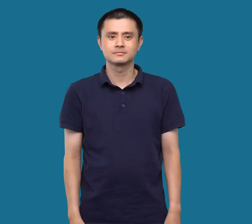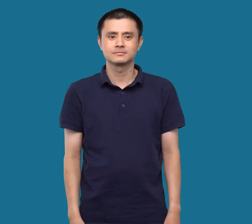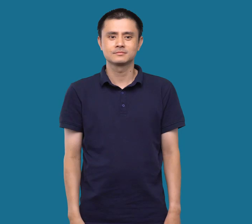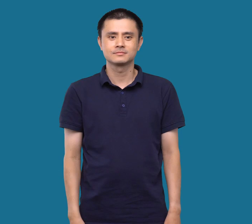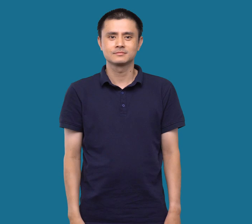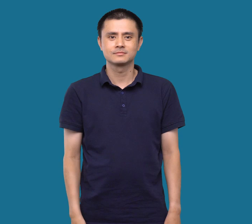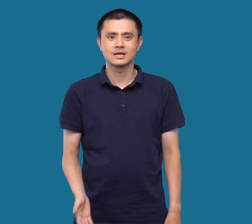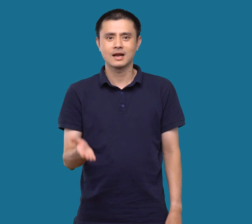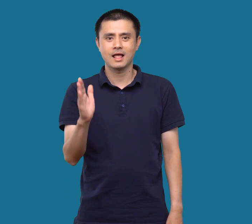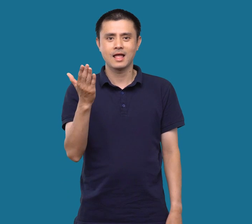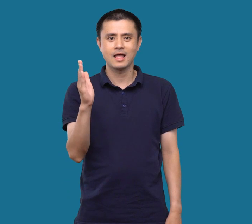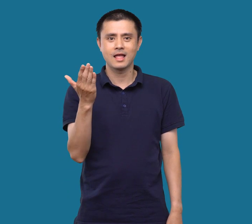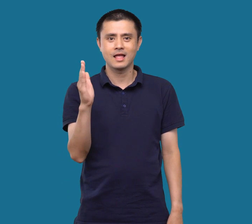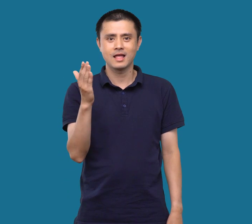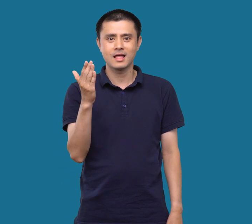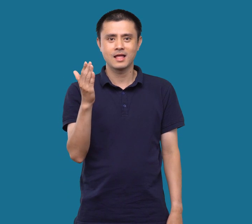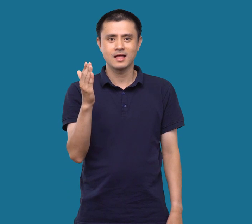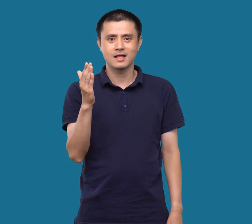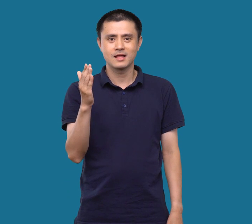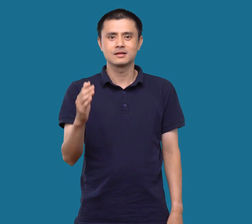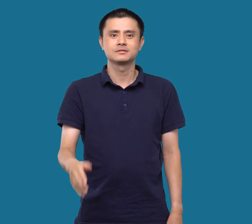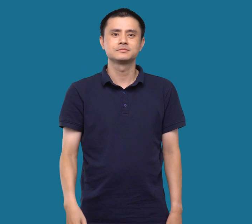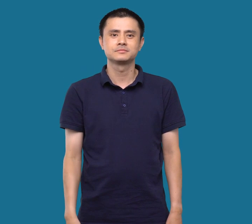lá cây